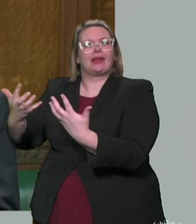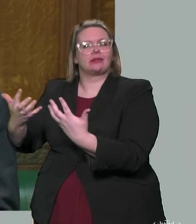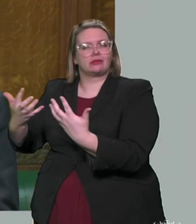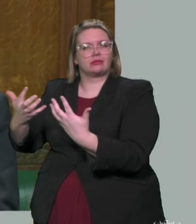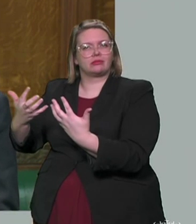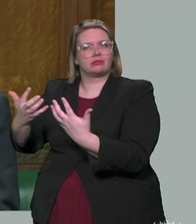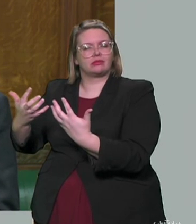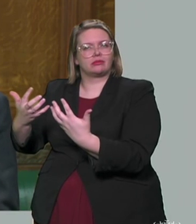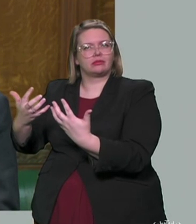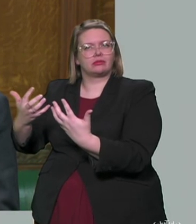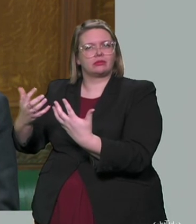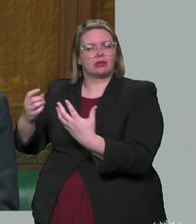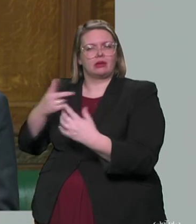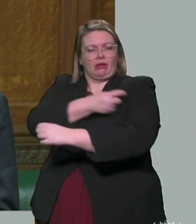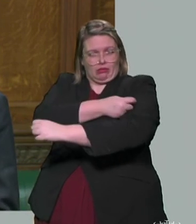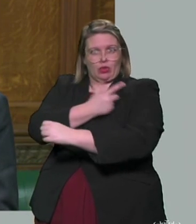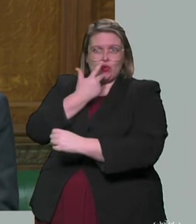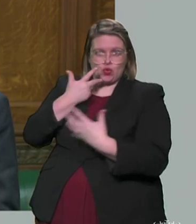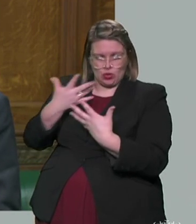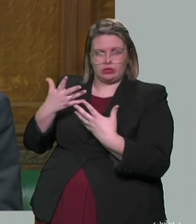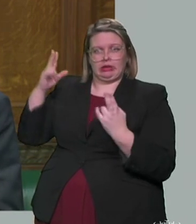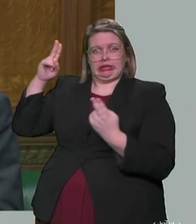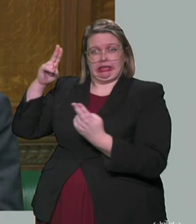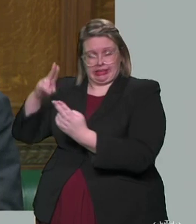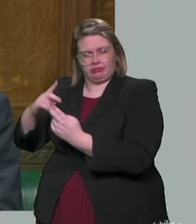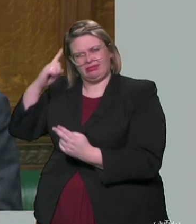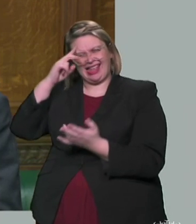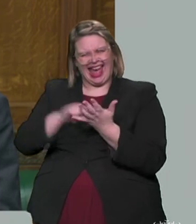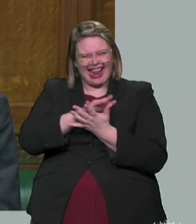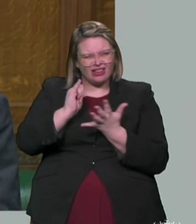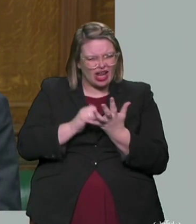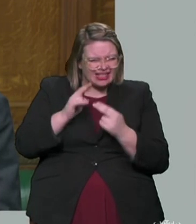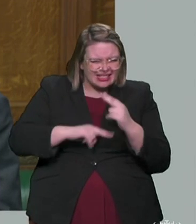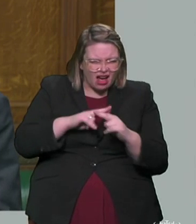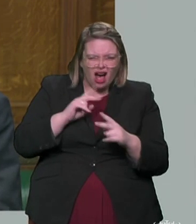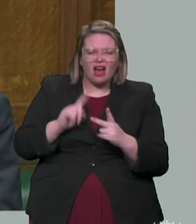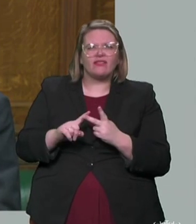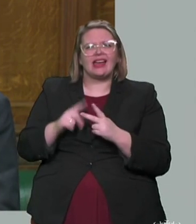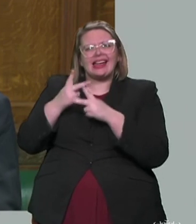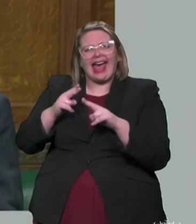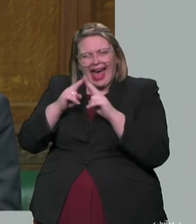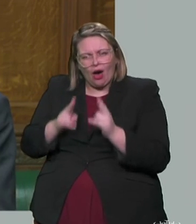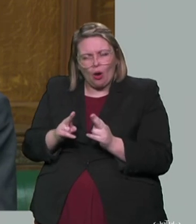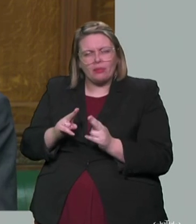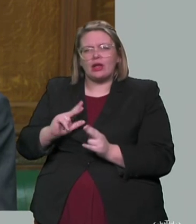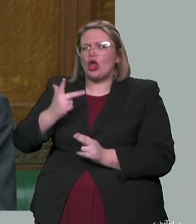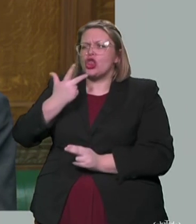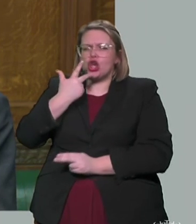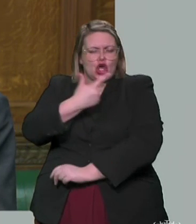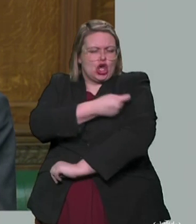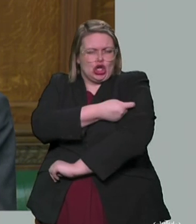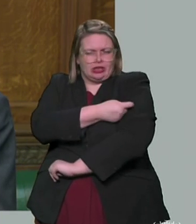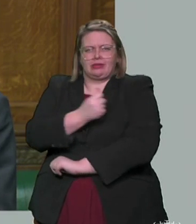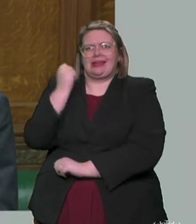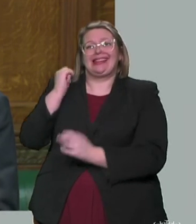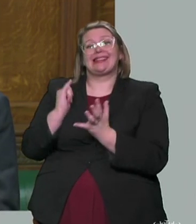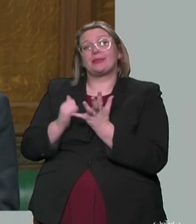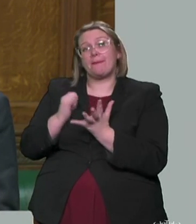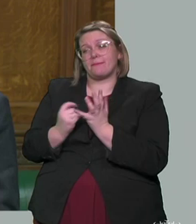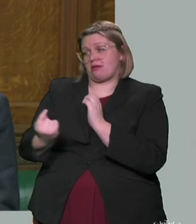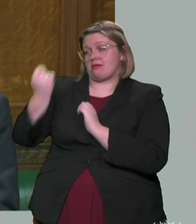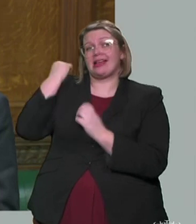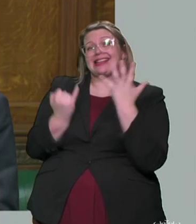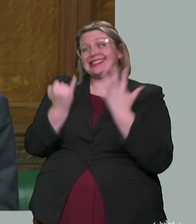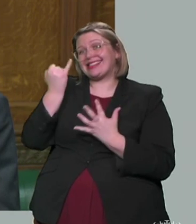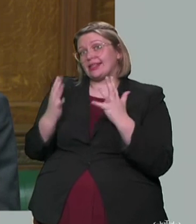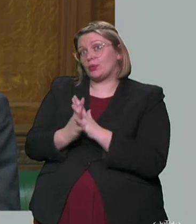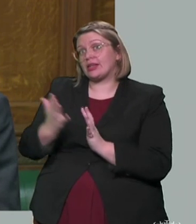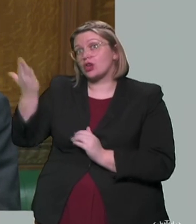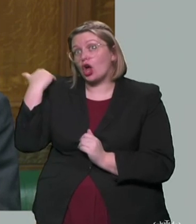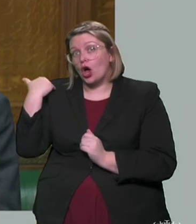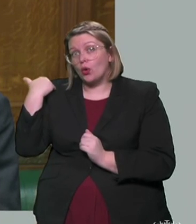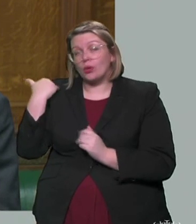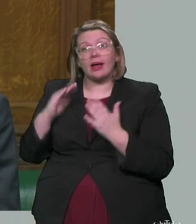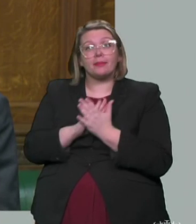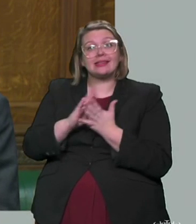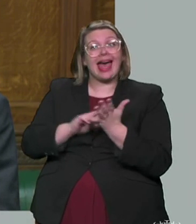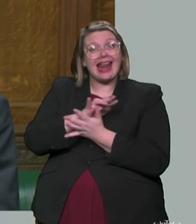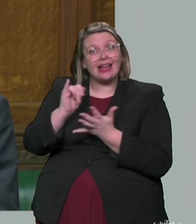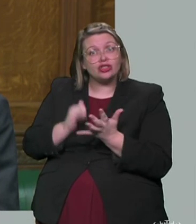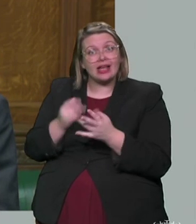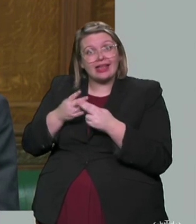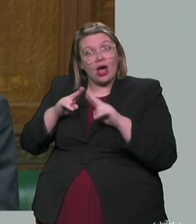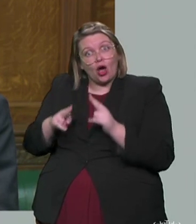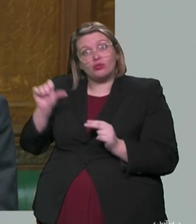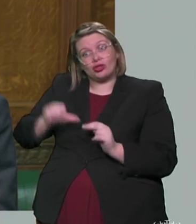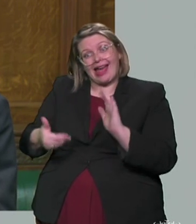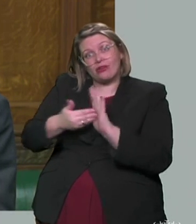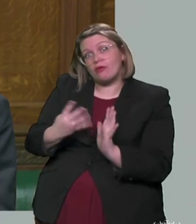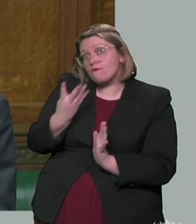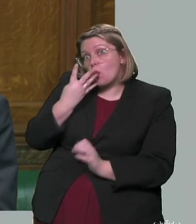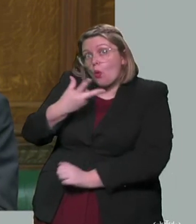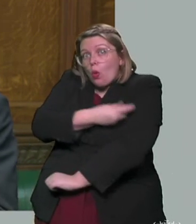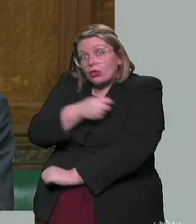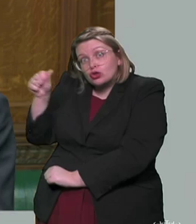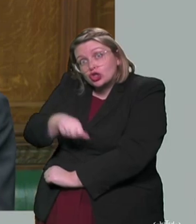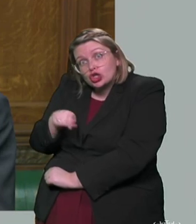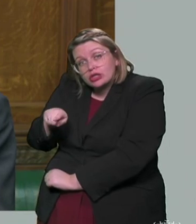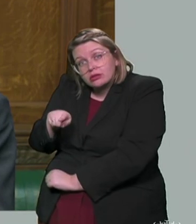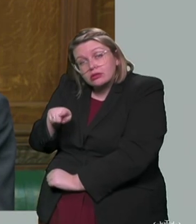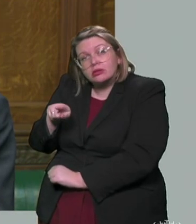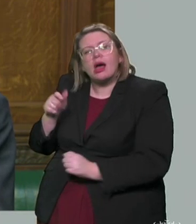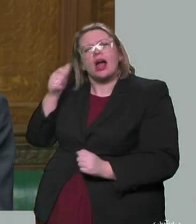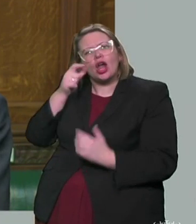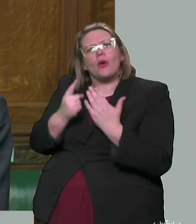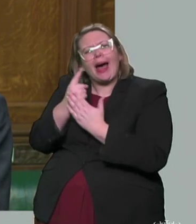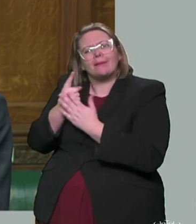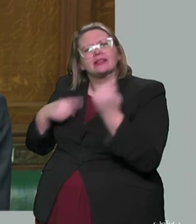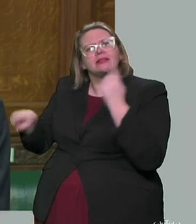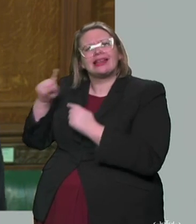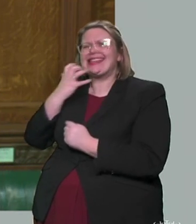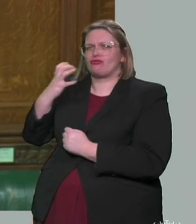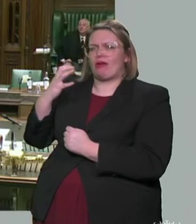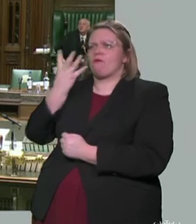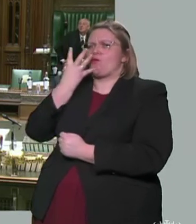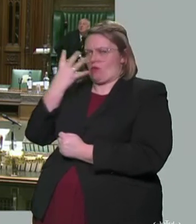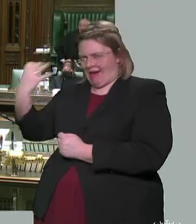Given that NHS and care workers started having their booster doses in the middle of September, which is over 16 weeks ago now, is it right to consider giving those vital workers a fourth dose, as is happening for similar workers in Israel?